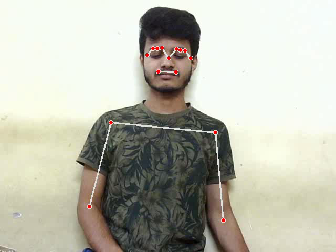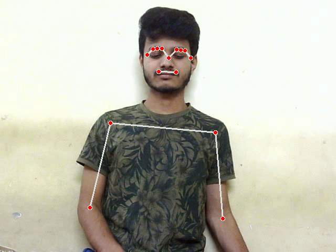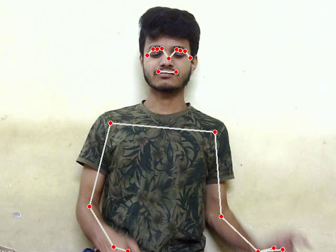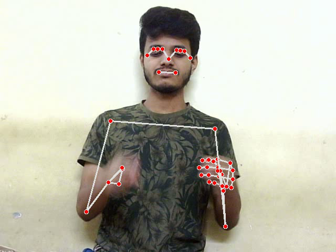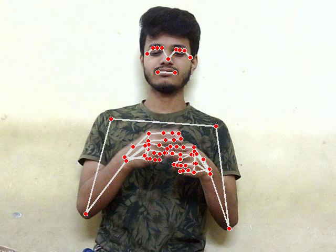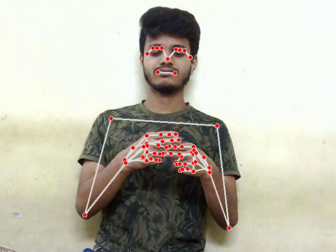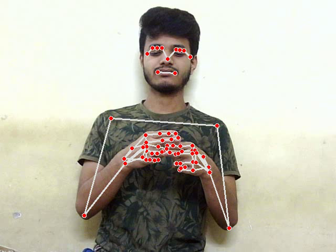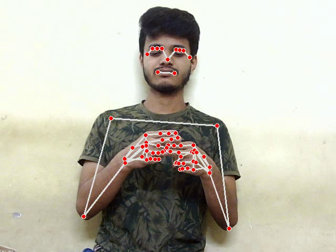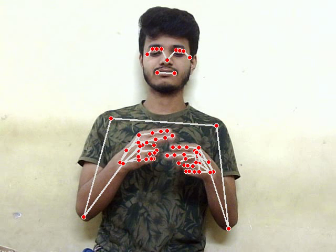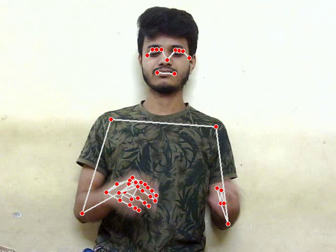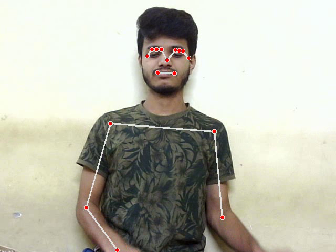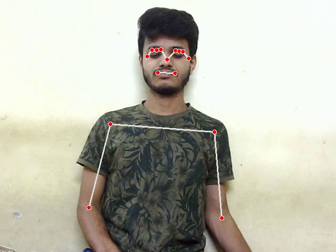name